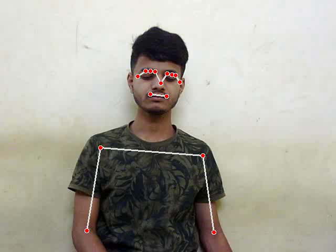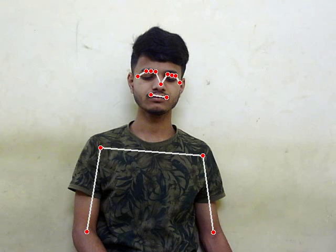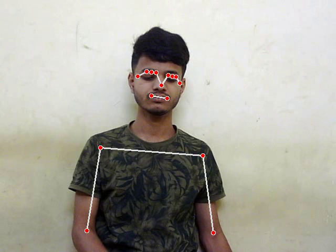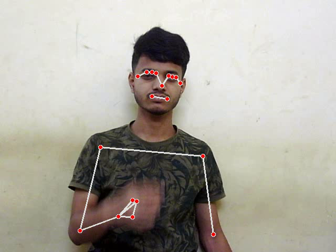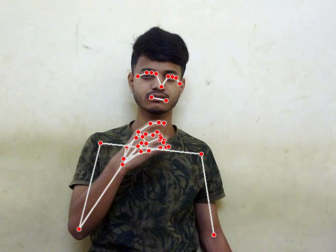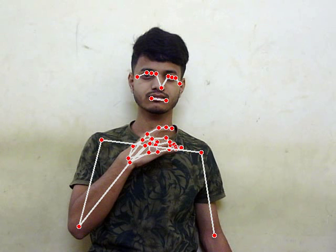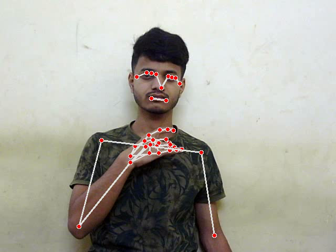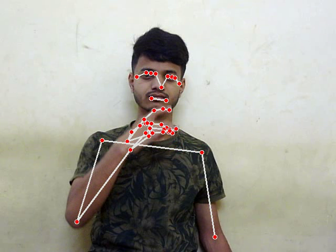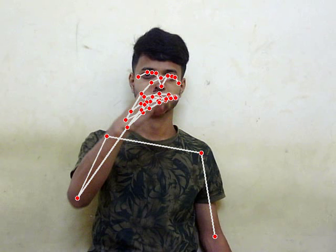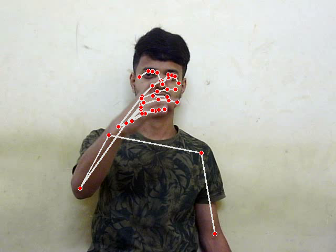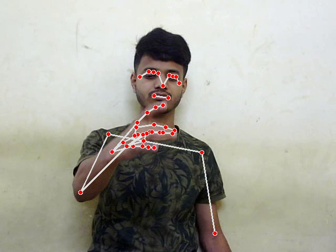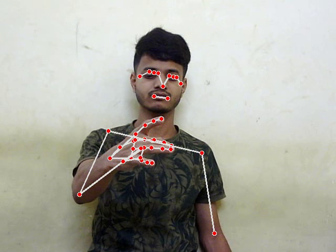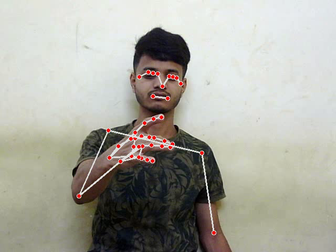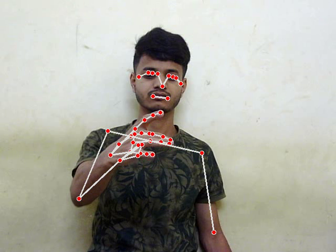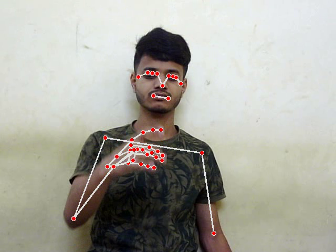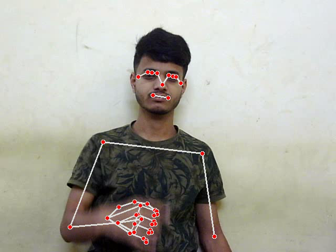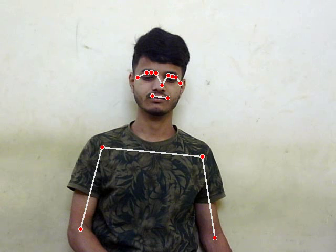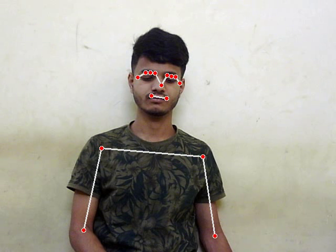like